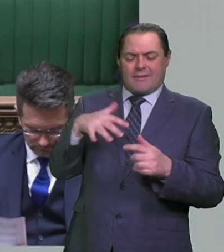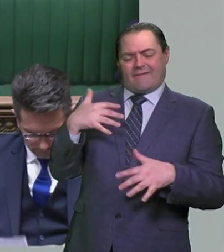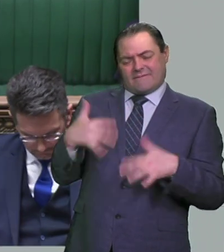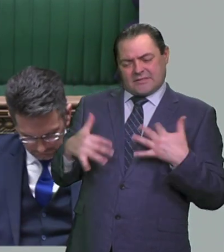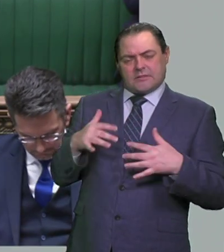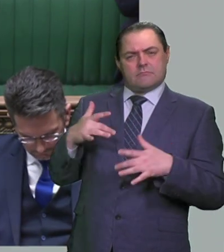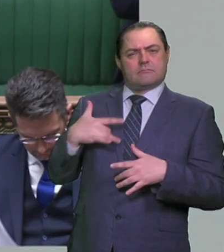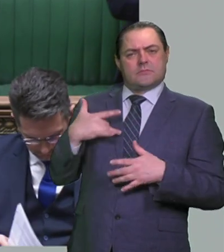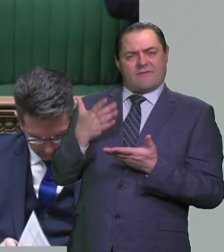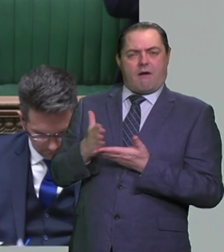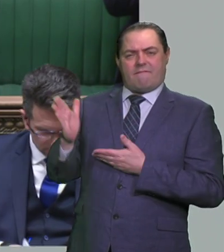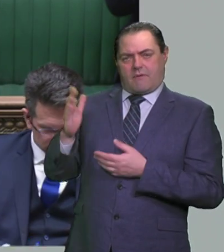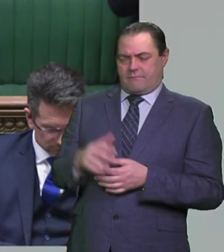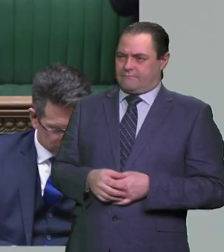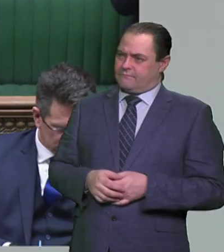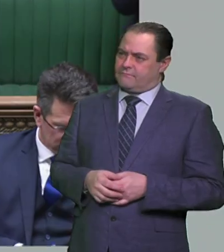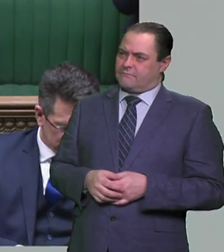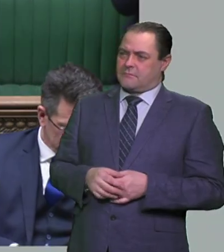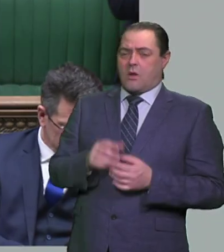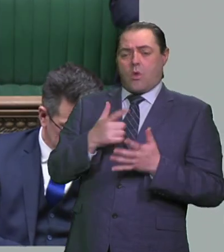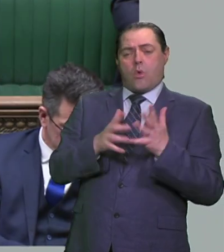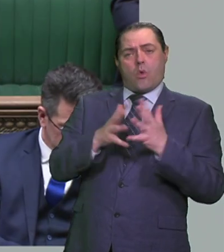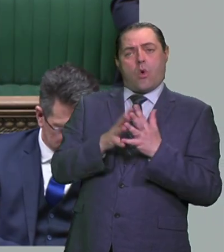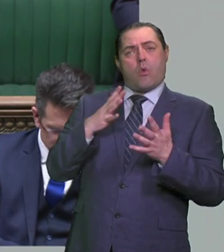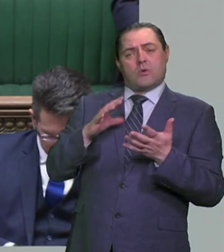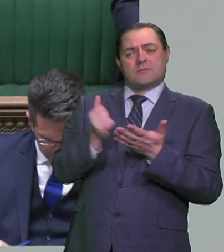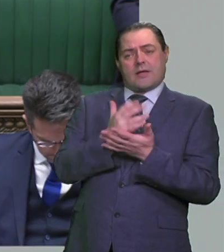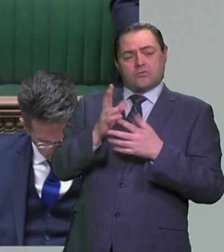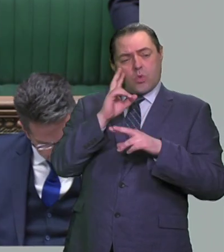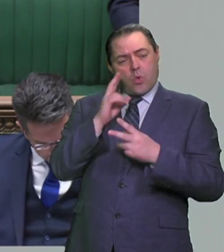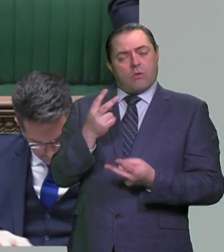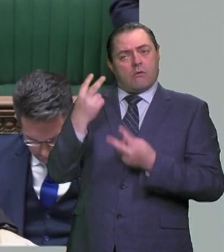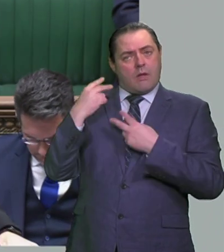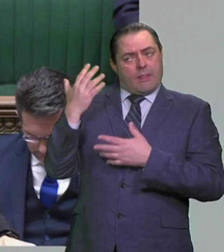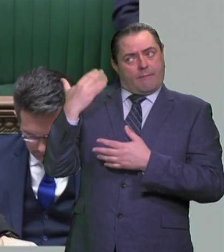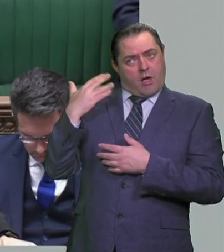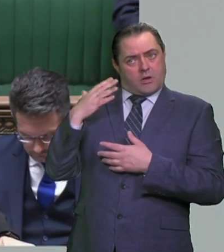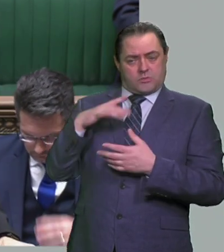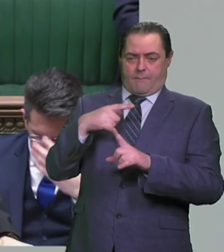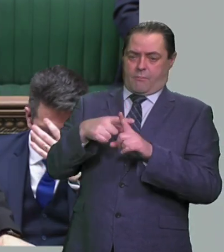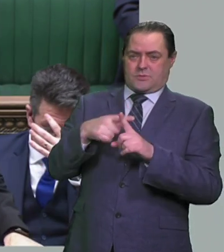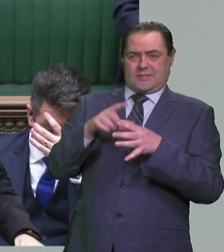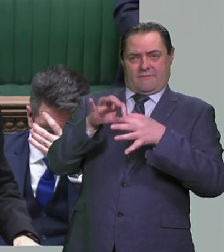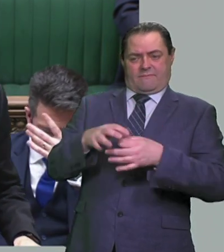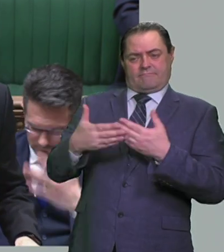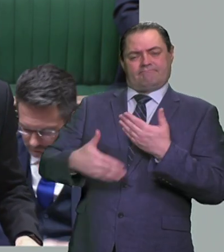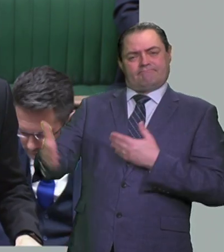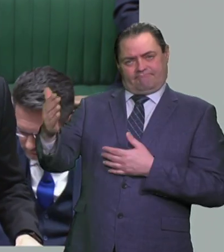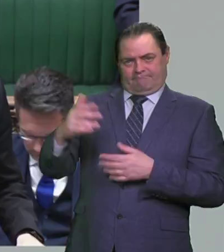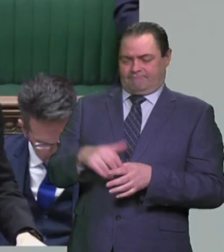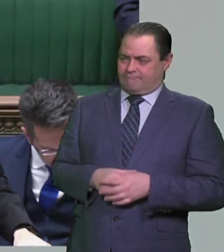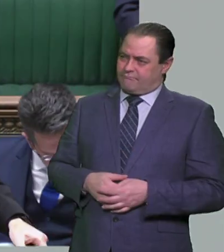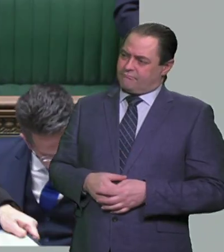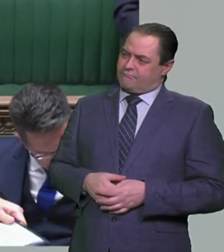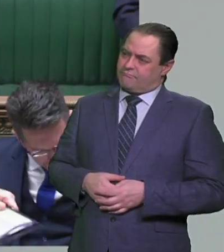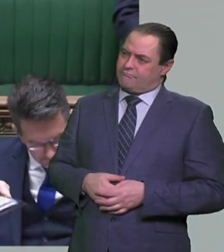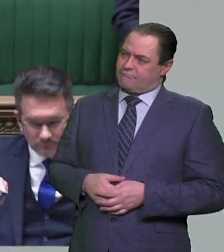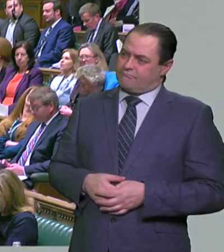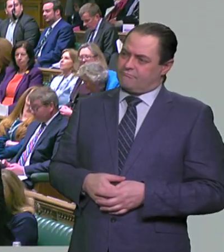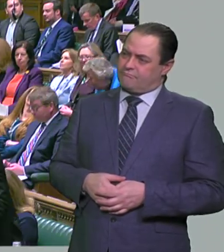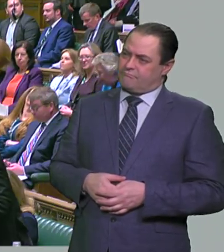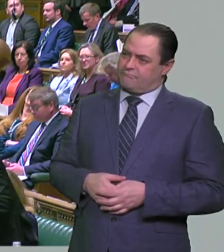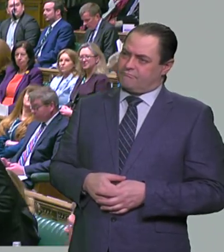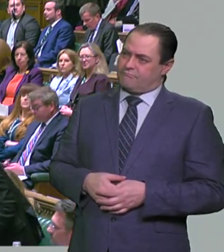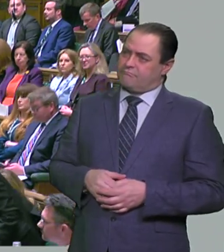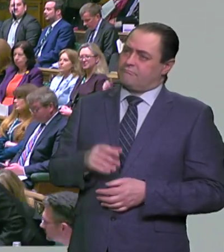The Bill seeks to ensure that the process for dealing with the past focuses on measures that can deliver positive outcomes for as many people affected by the troubles as possible.